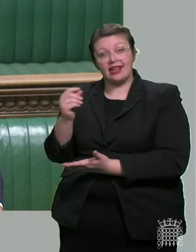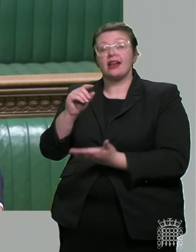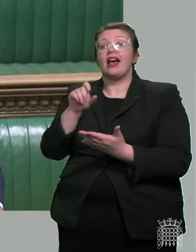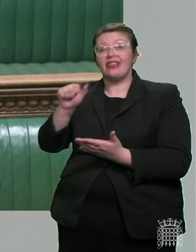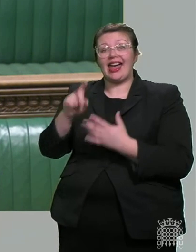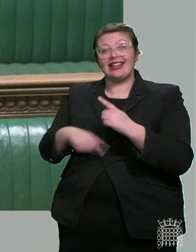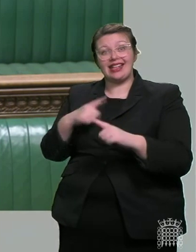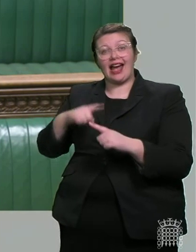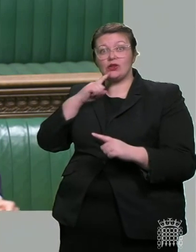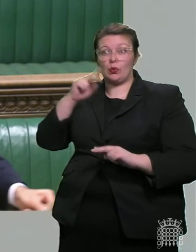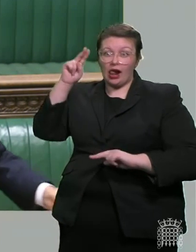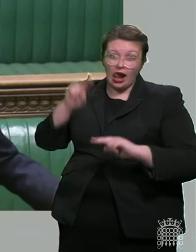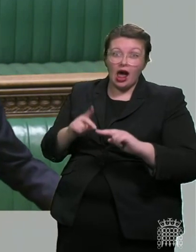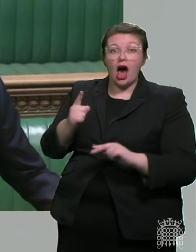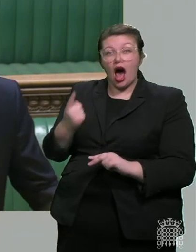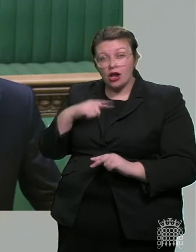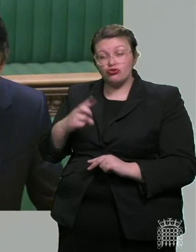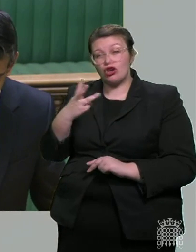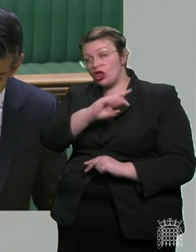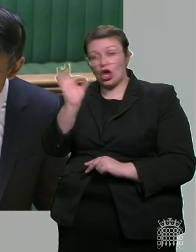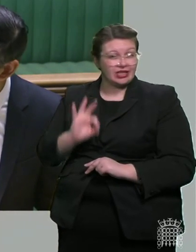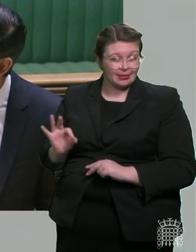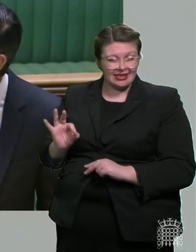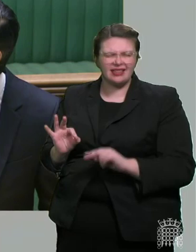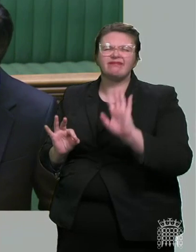Let me give the House an example.